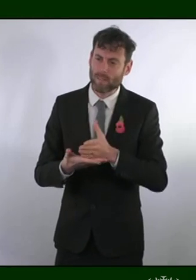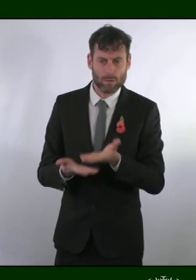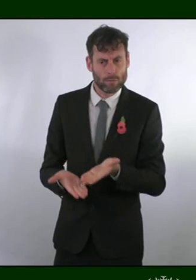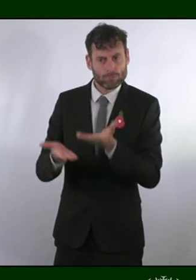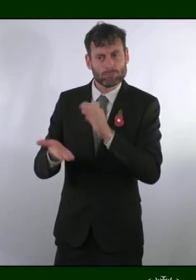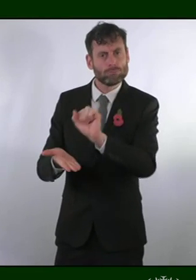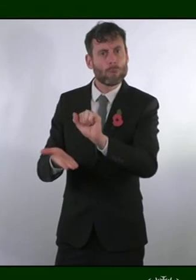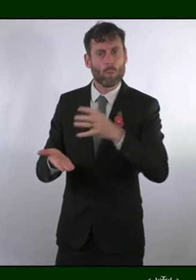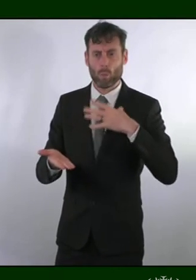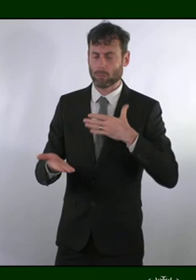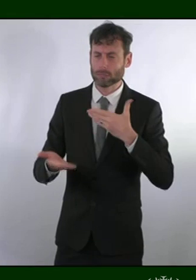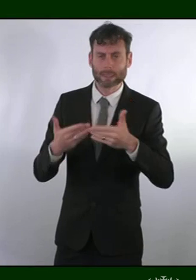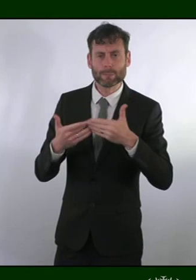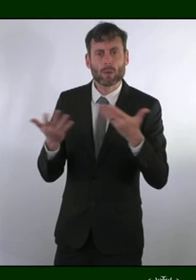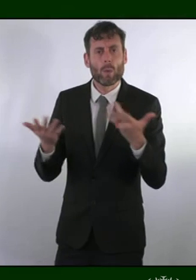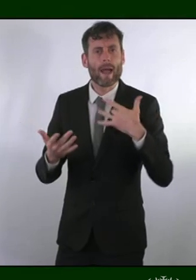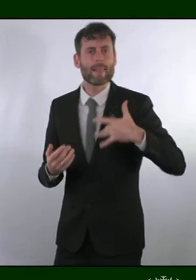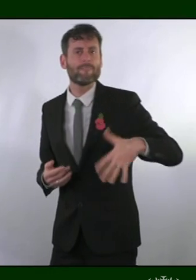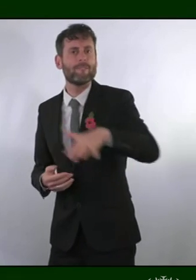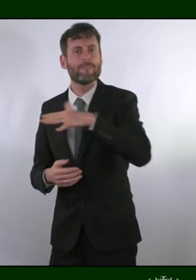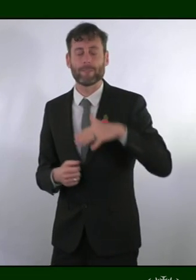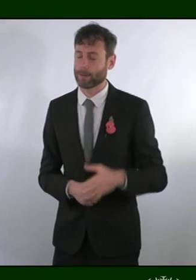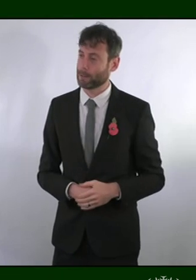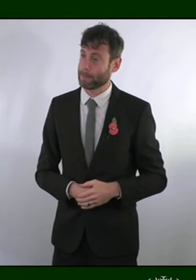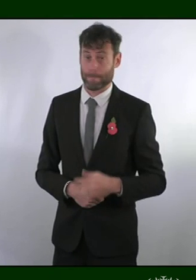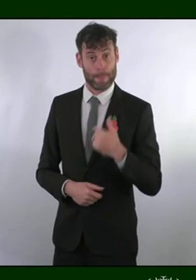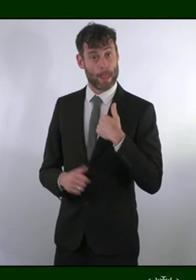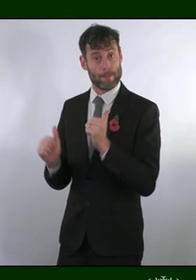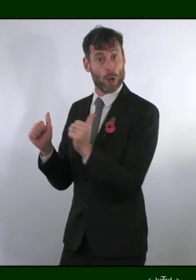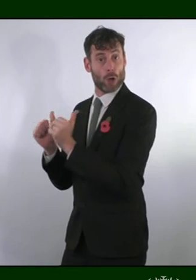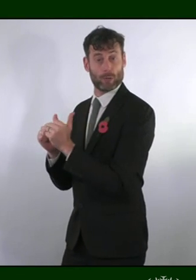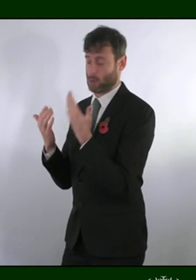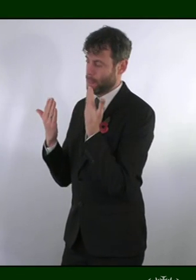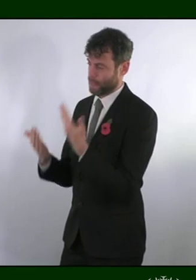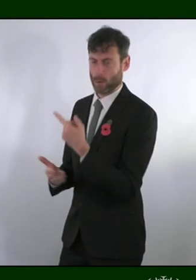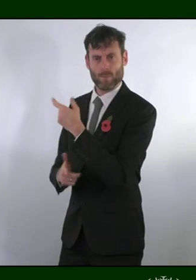Yes, indeed, and I thank my hon. Friend for the work that she does to champion that cause.